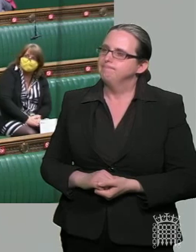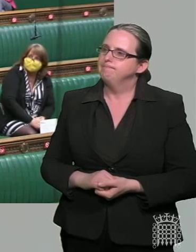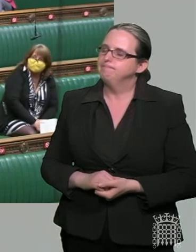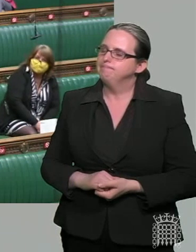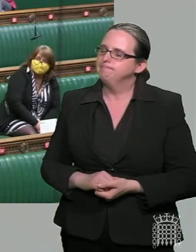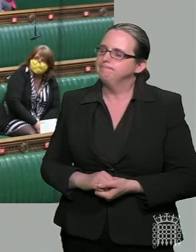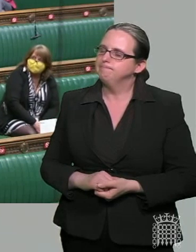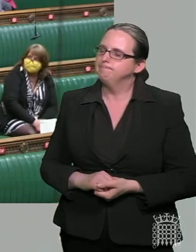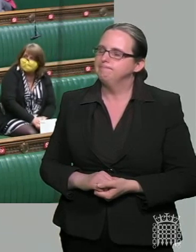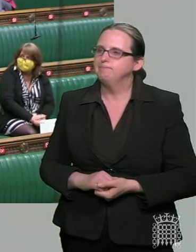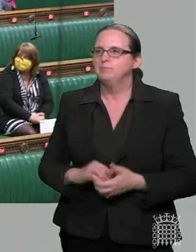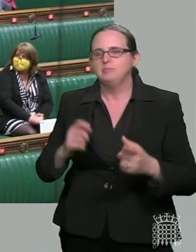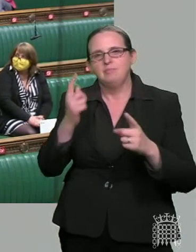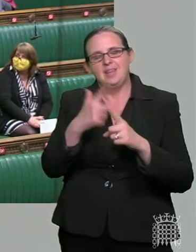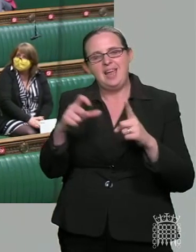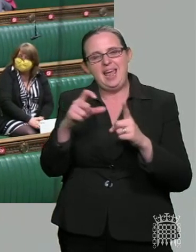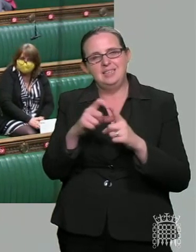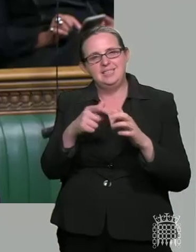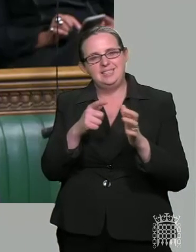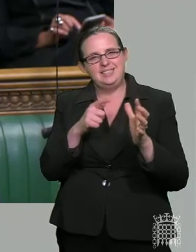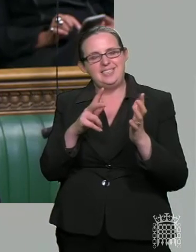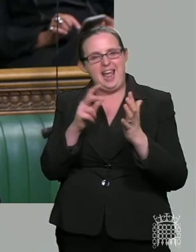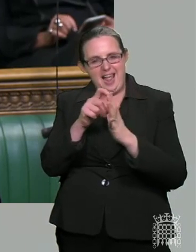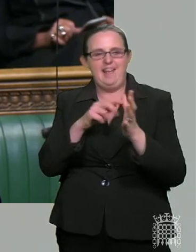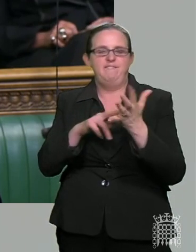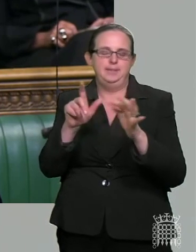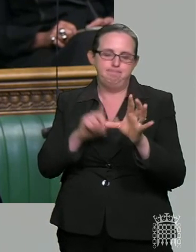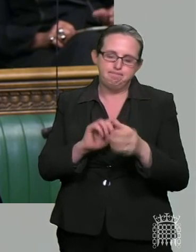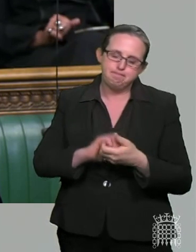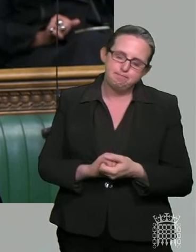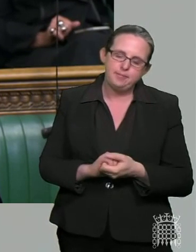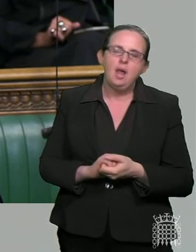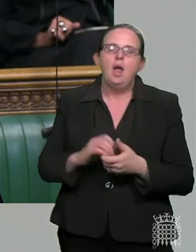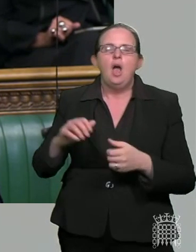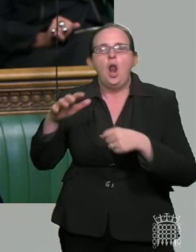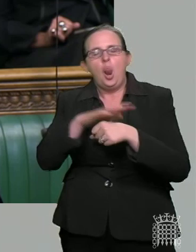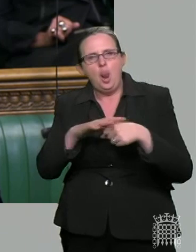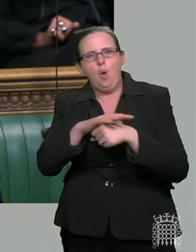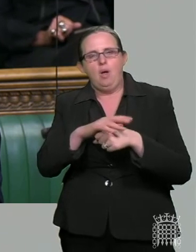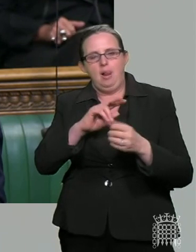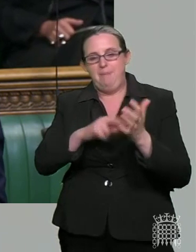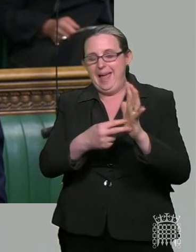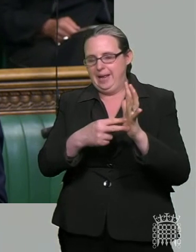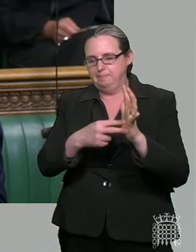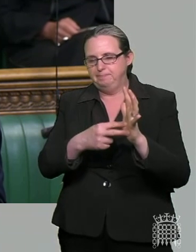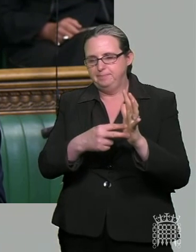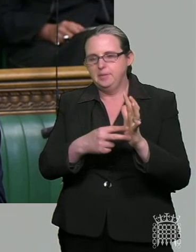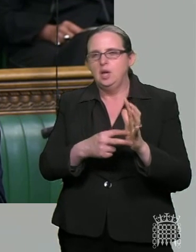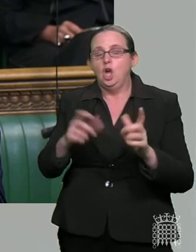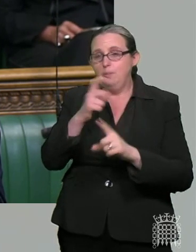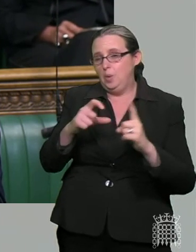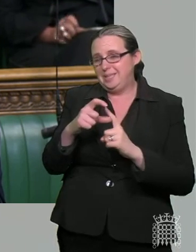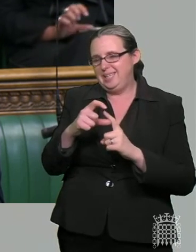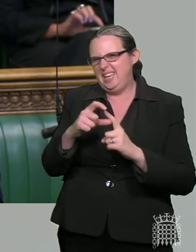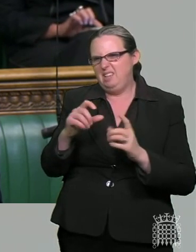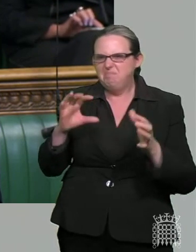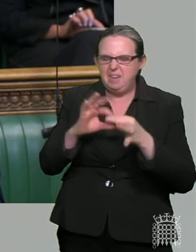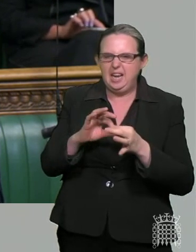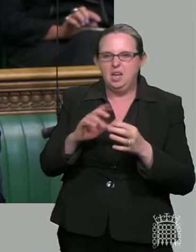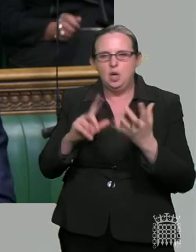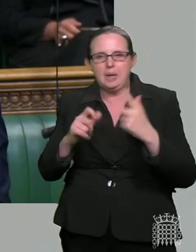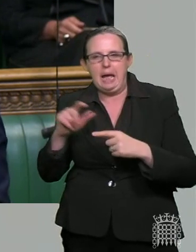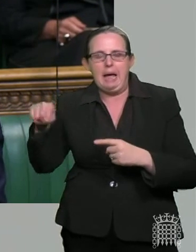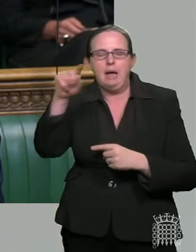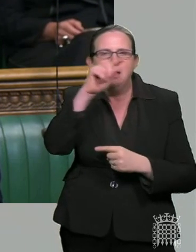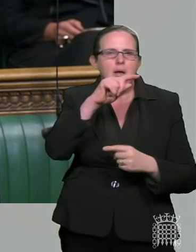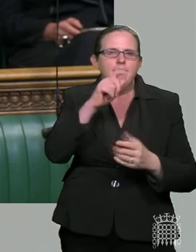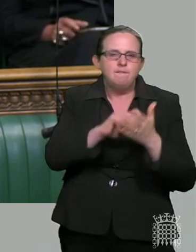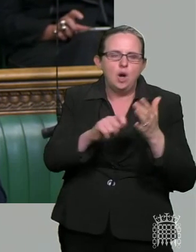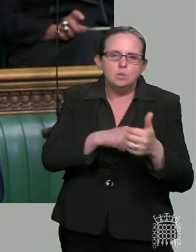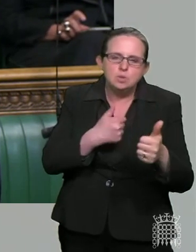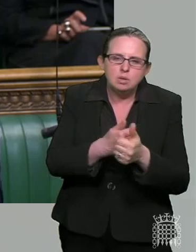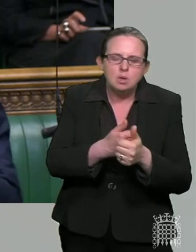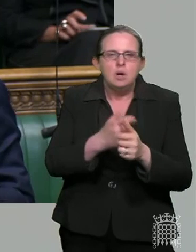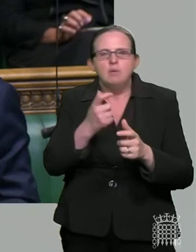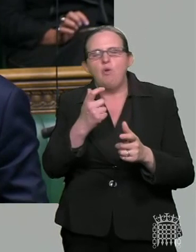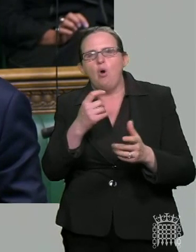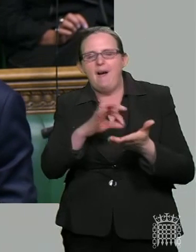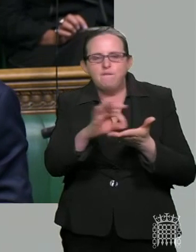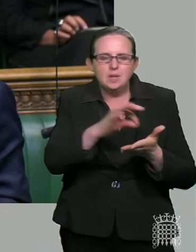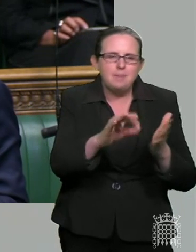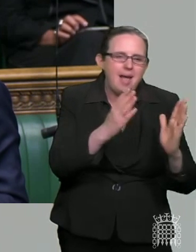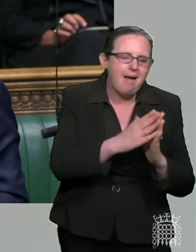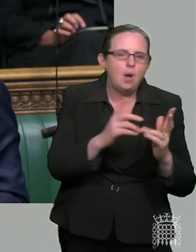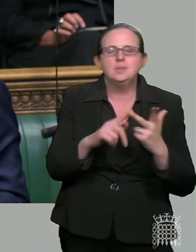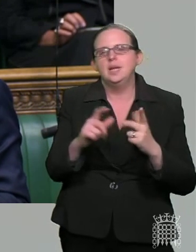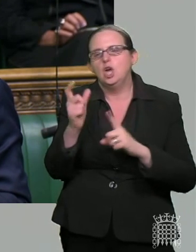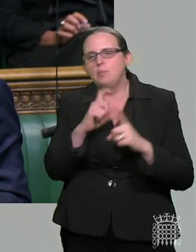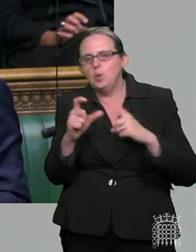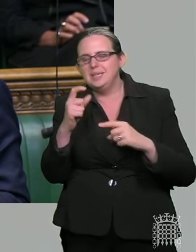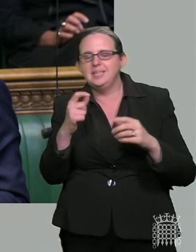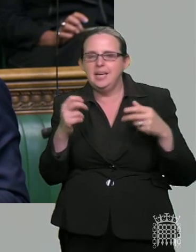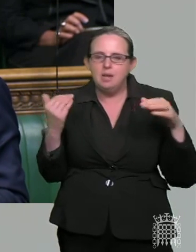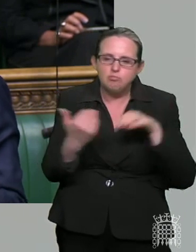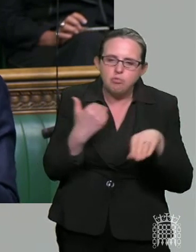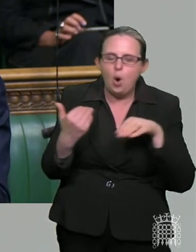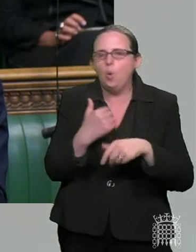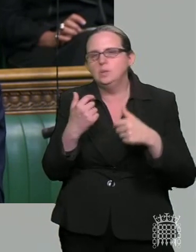Local planning reforms introduced by Liberal Democrat Ministers have seen communities across England vote for new developments, including new housing, new affordable housing and new community facilities, while also protecting the environment and the countryside.